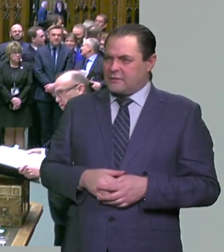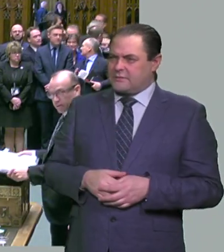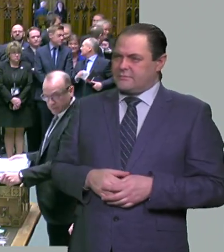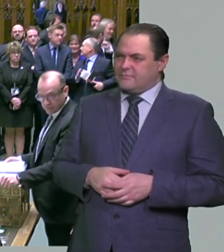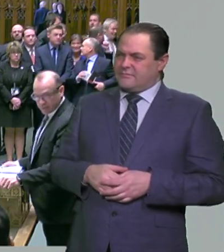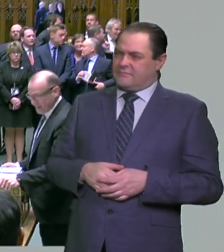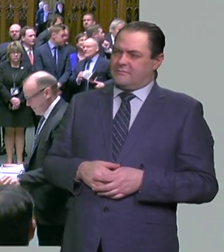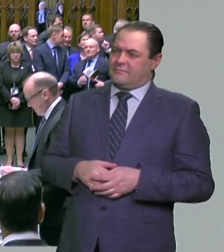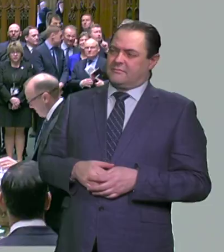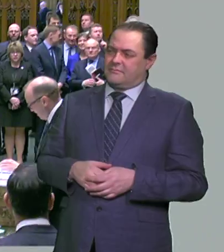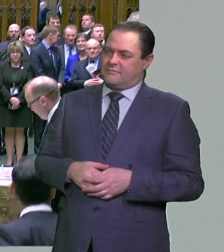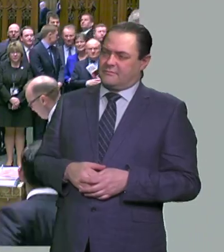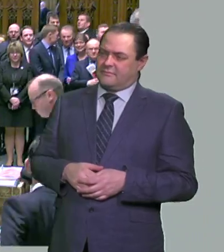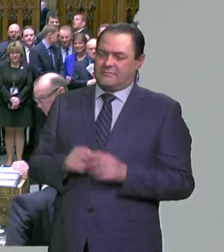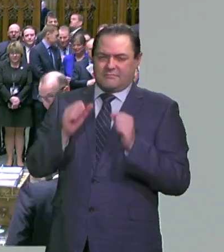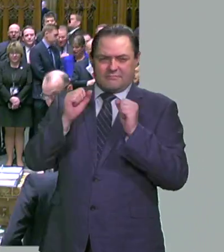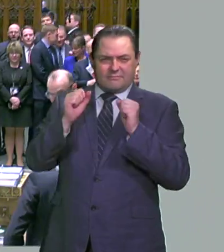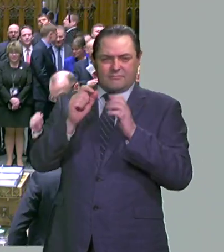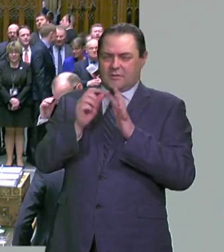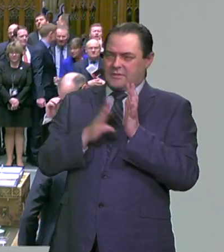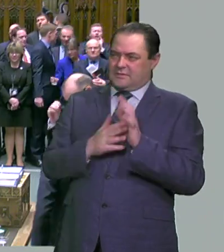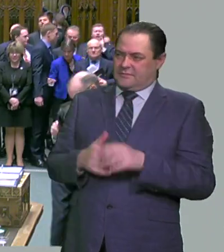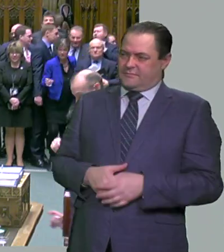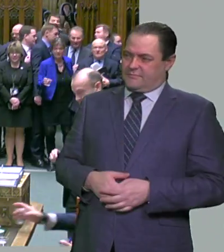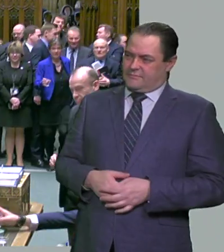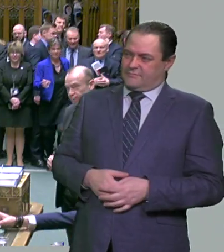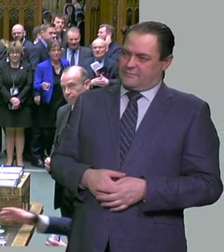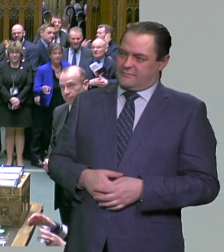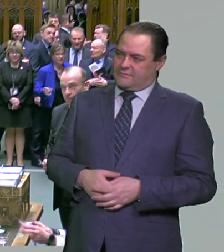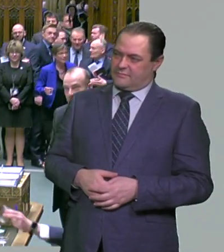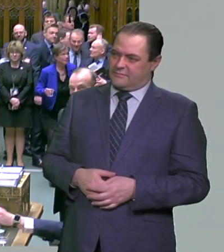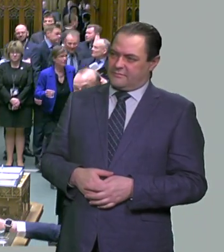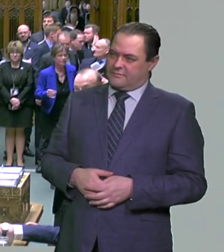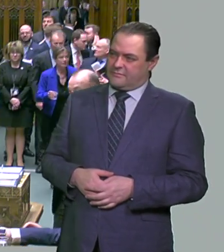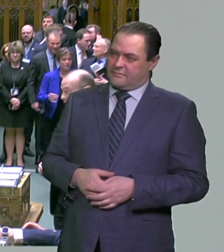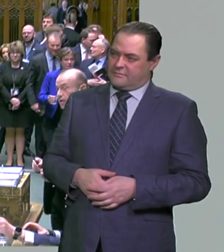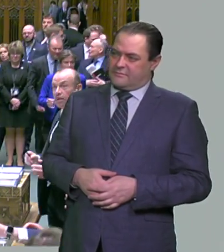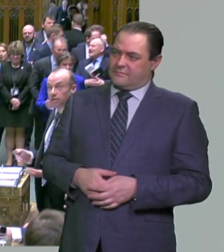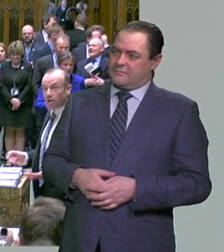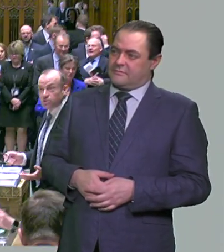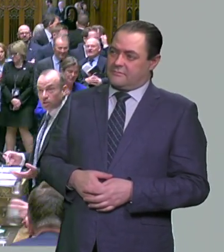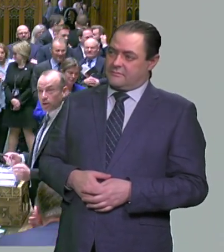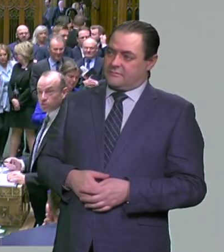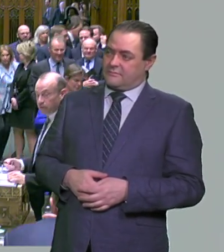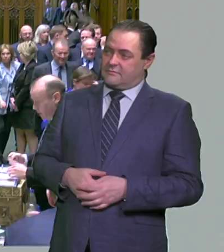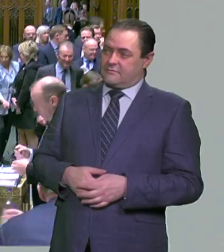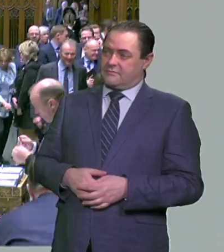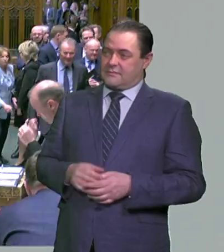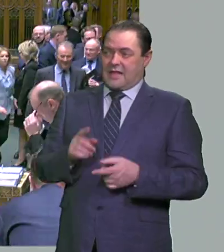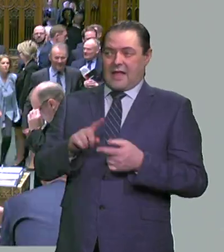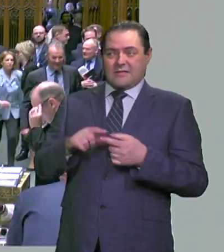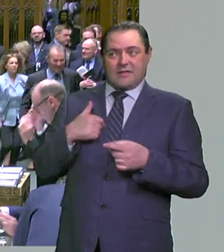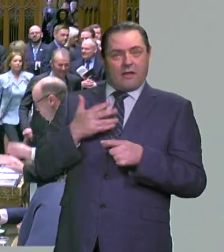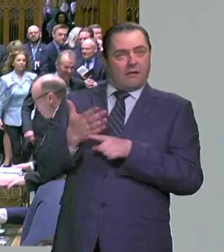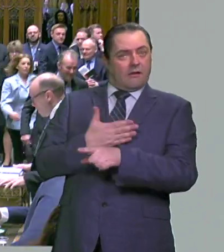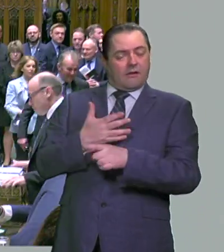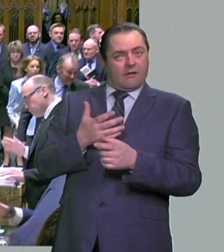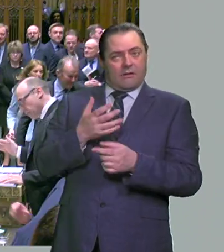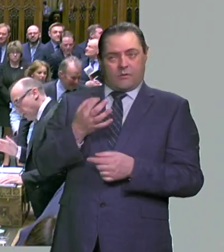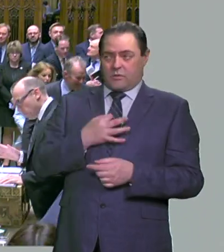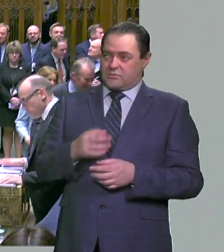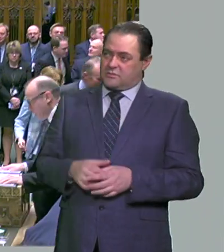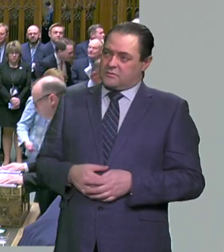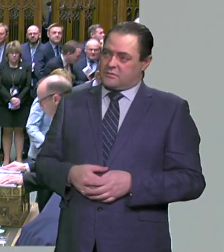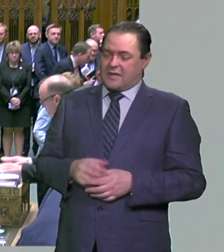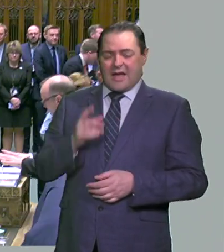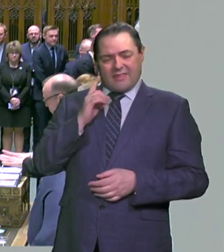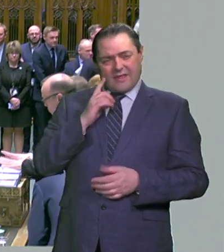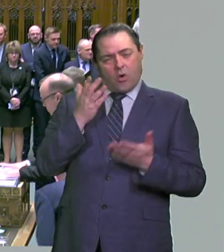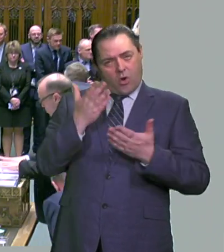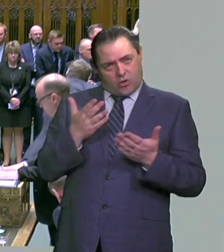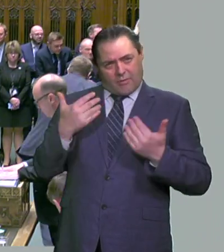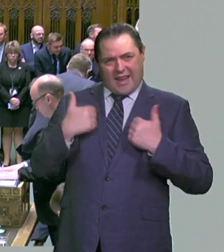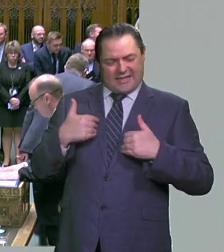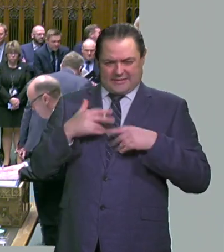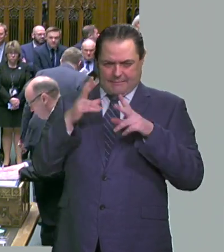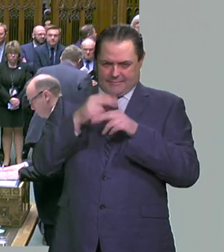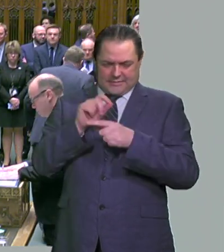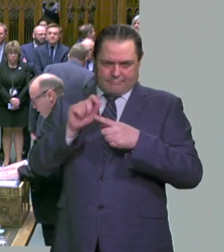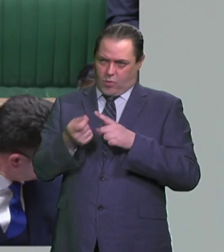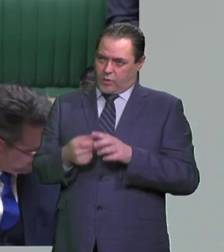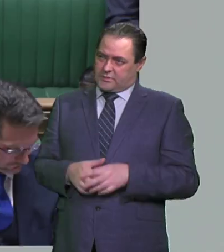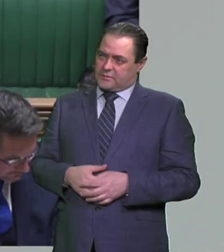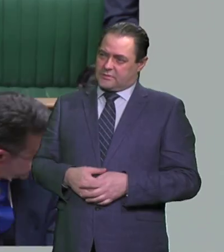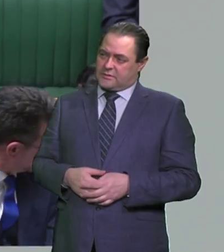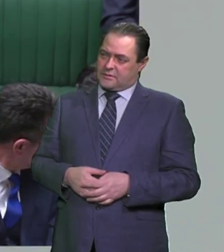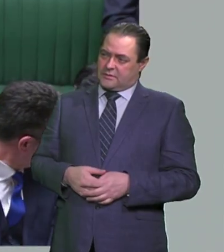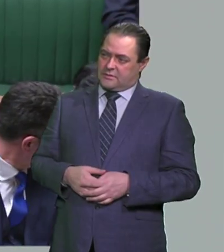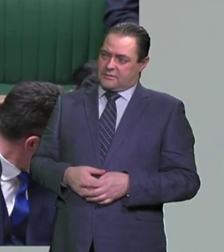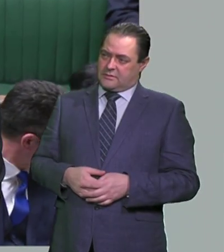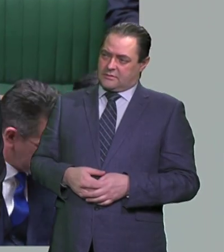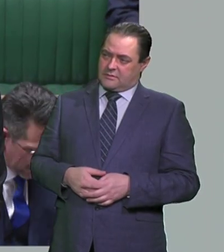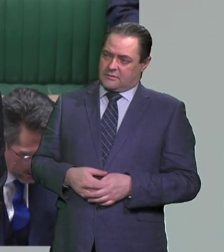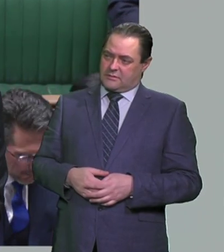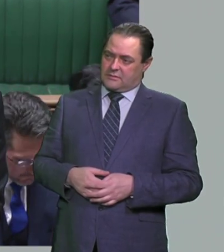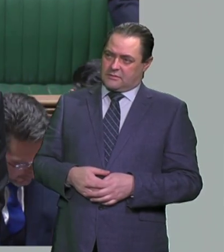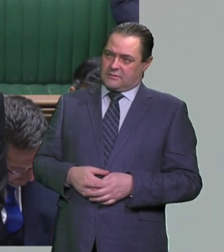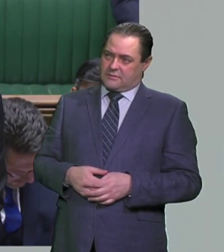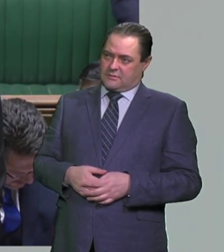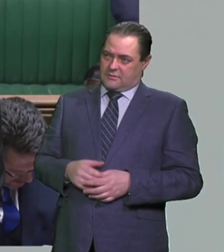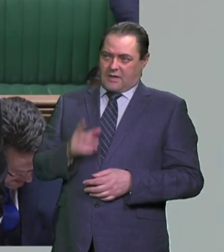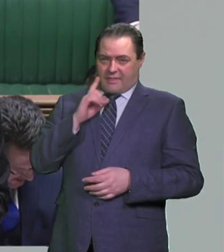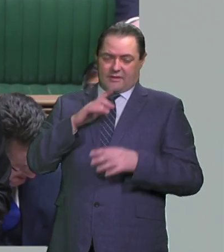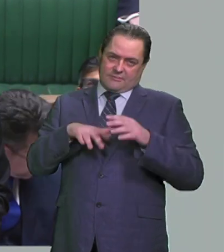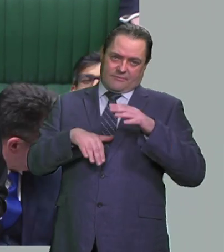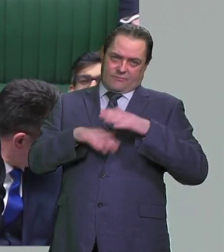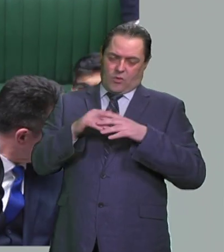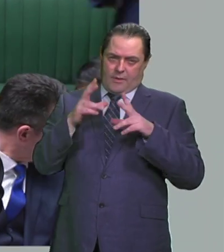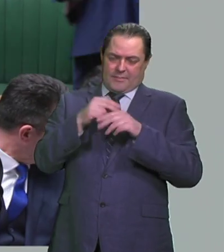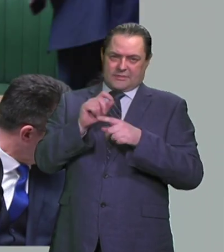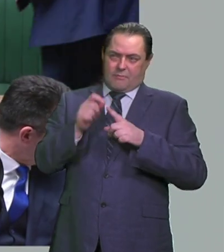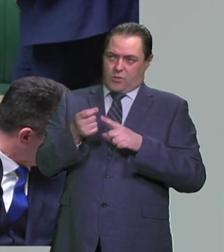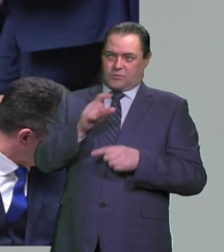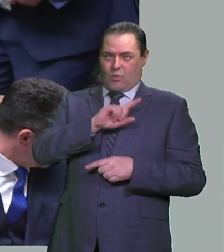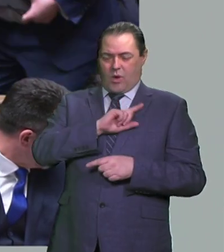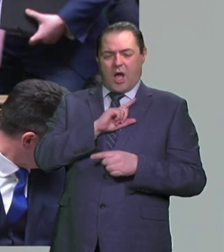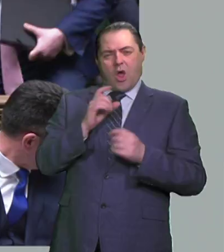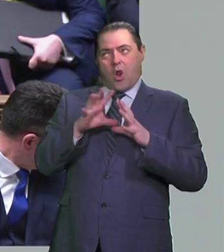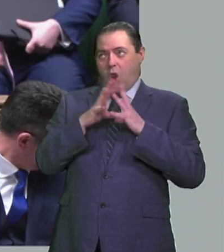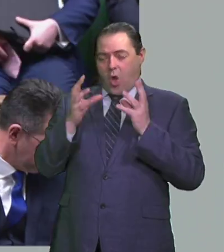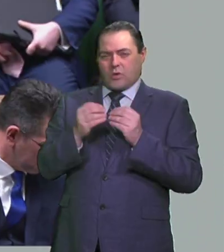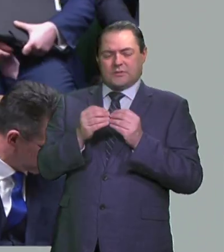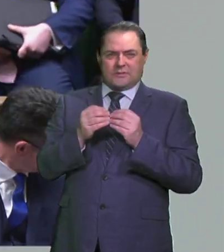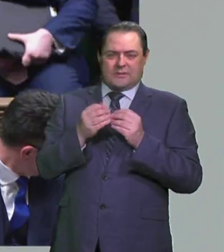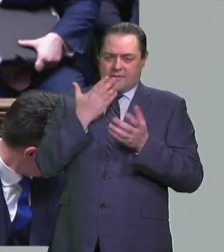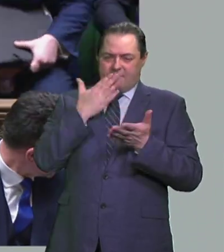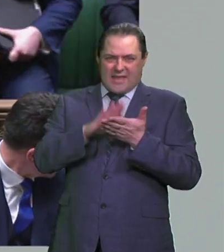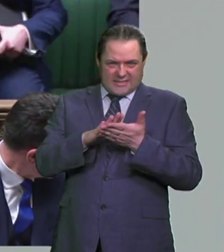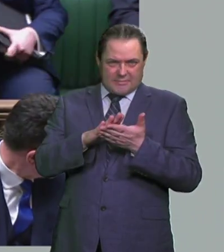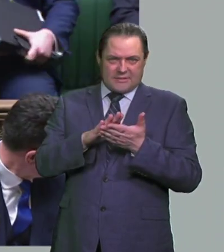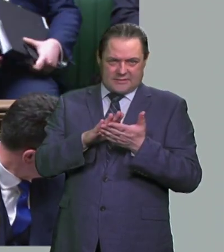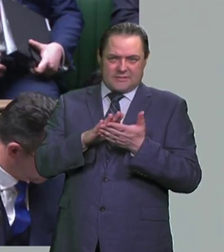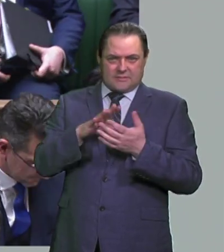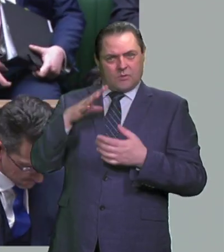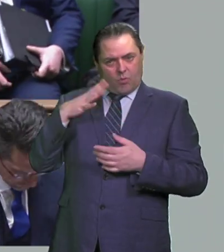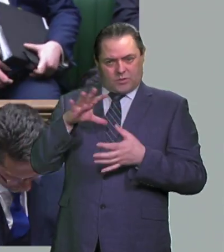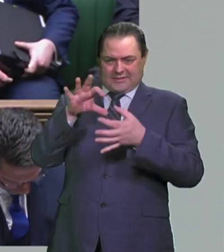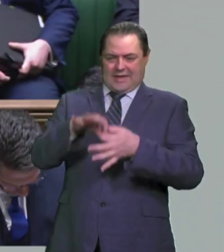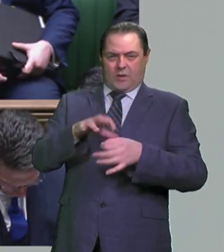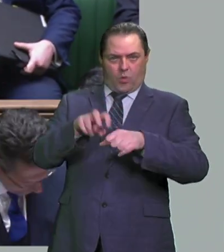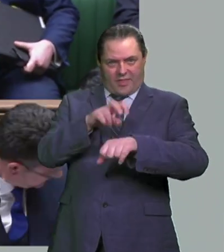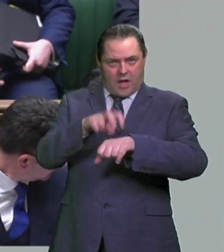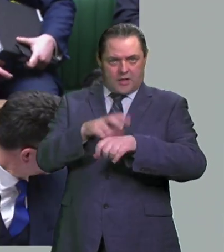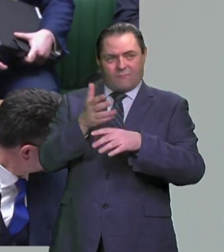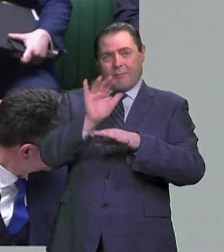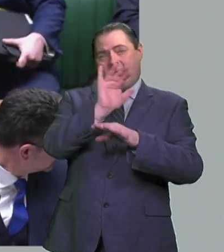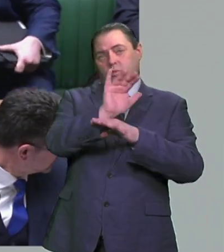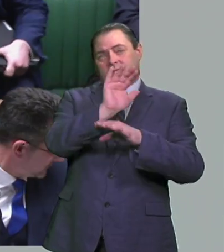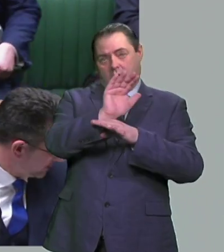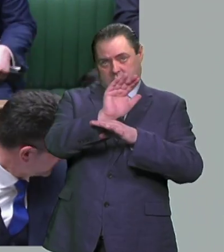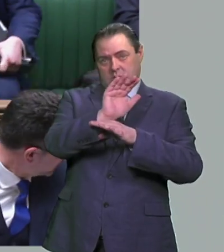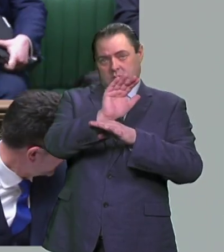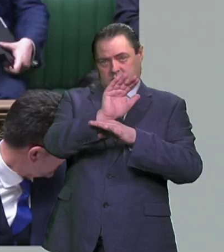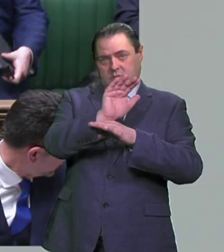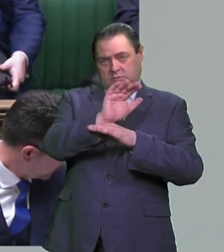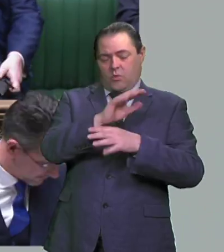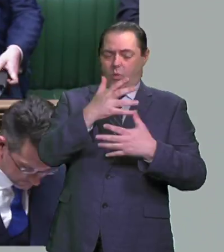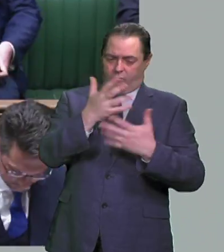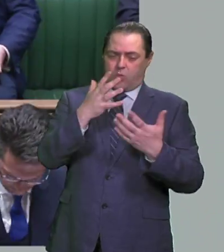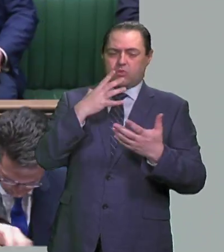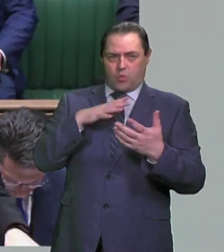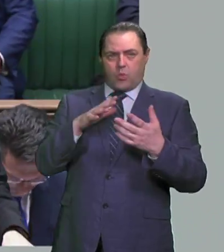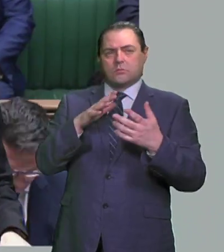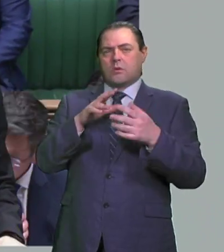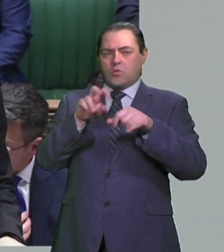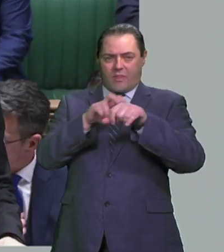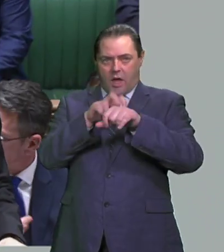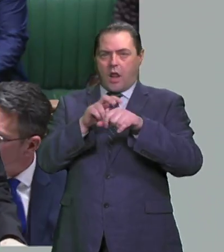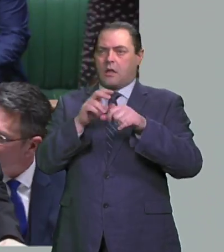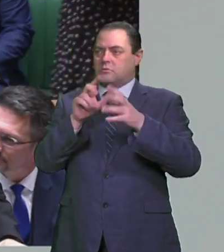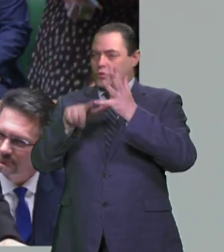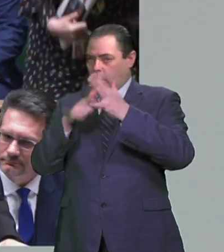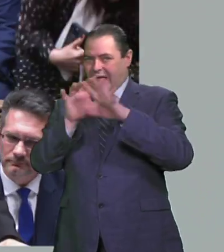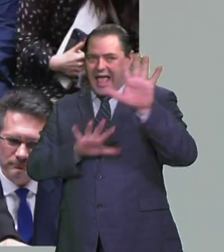There is a huge amount of inward investment that wants to flow into Northern Ireland from outside these isles—and, yes, we should be welcoming inward investment into Northern Ireland, because